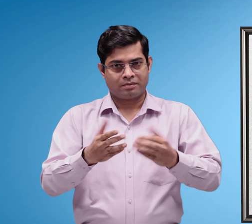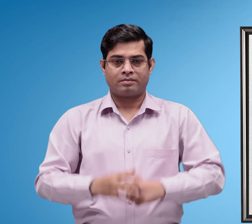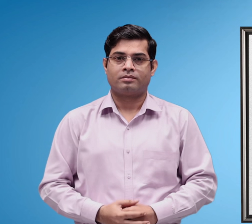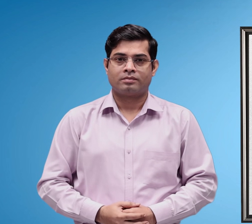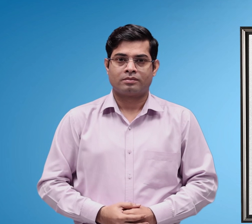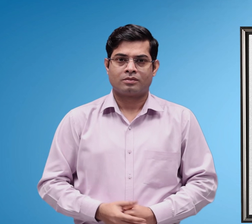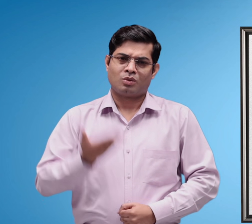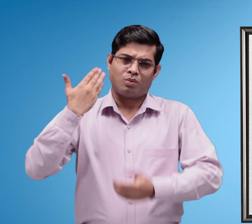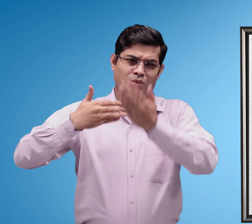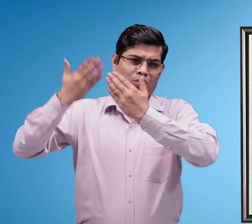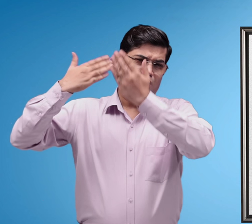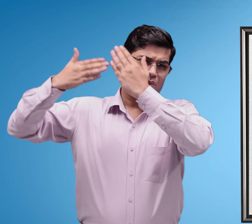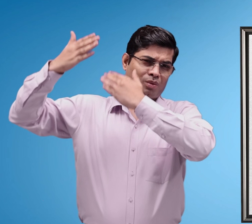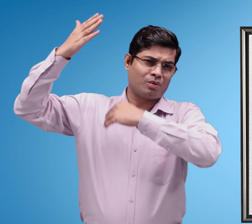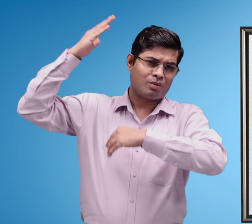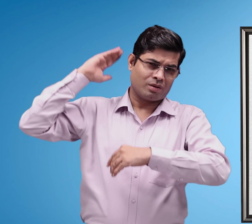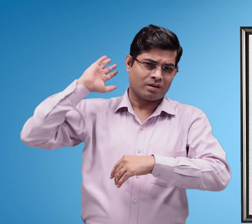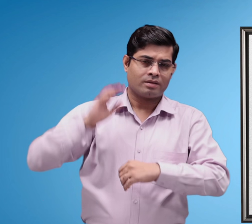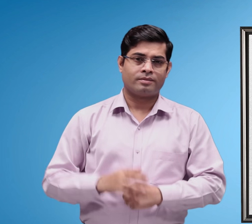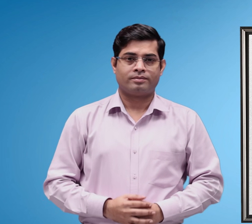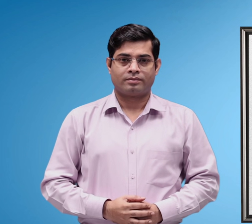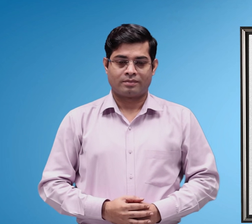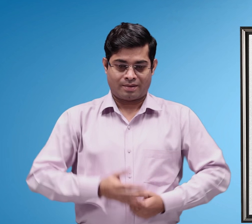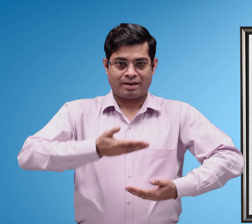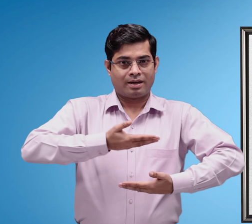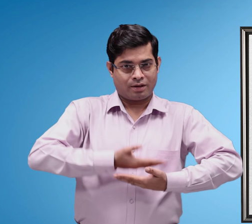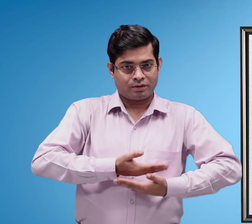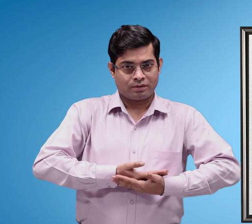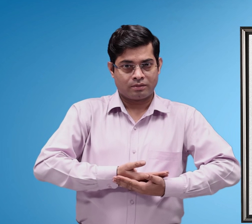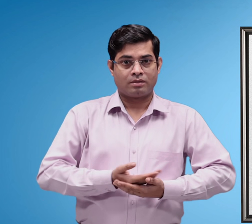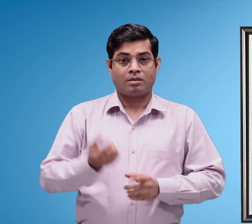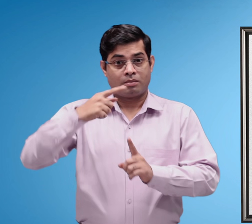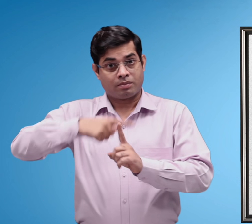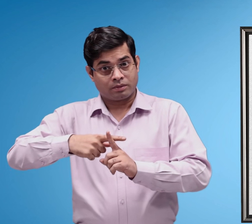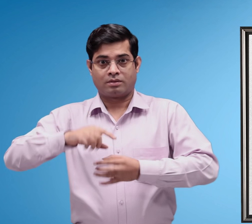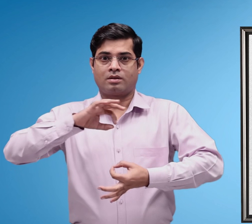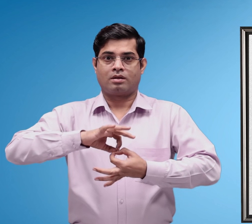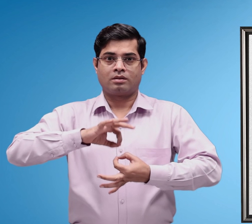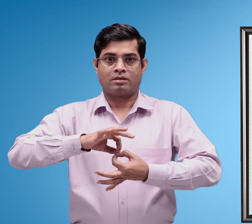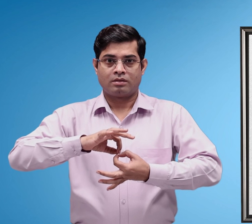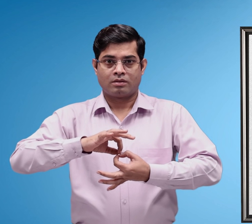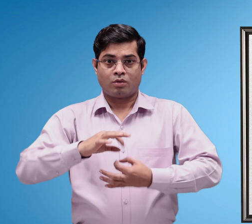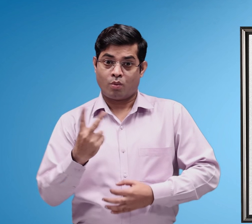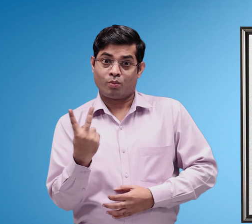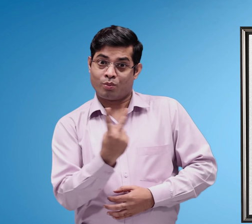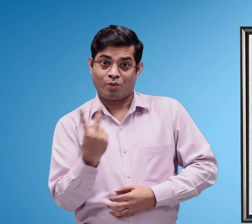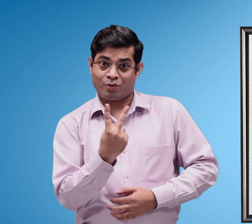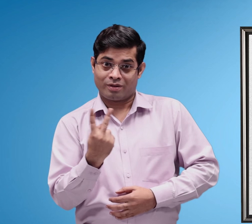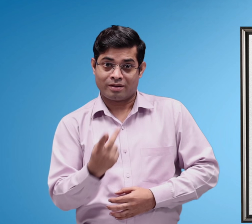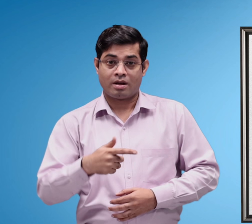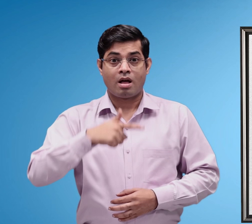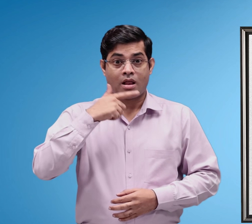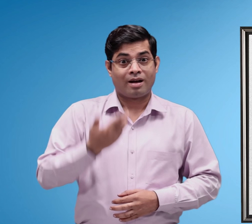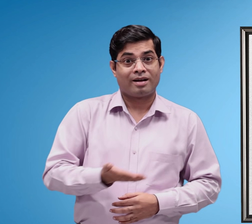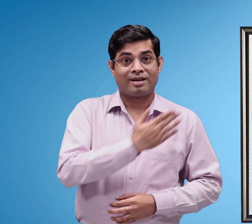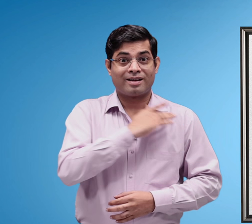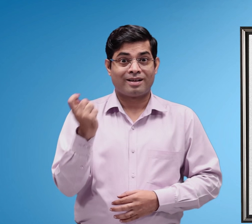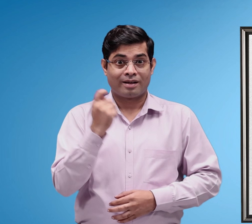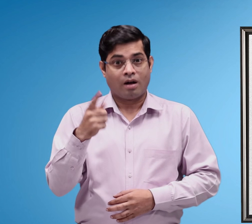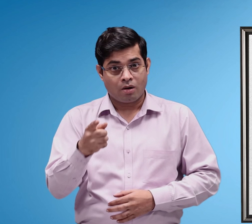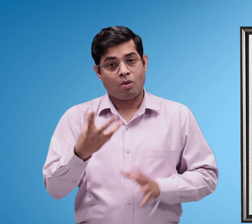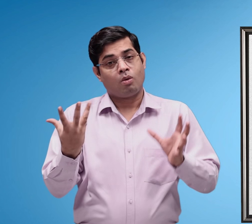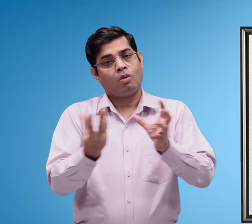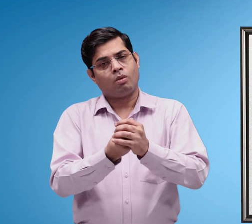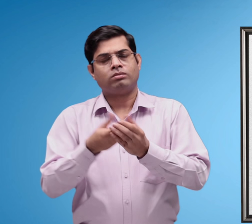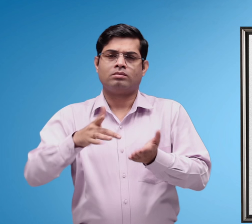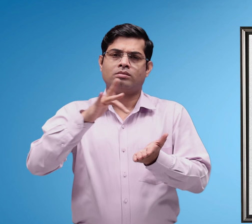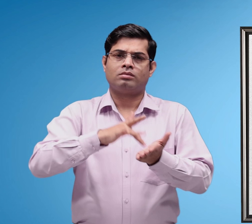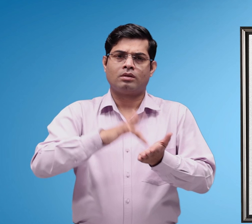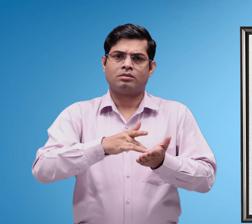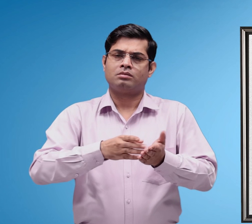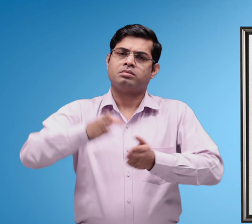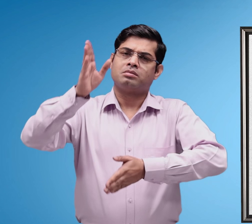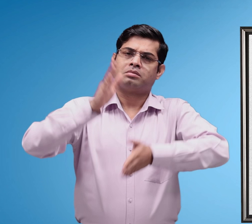In earlier times, Jaina and Buddhist monks went from place to place throughout the year, teaching people.